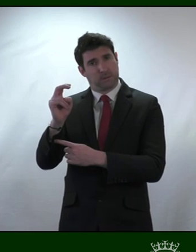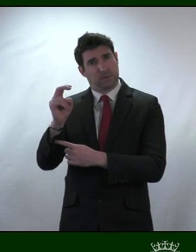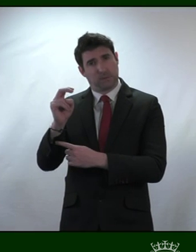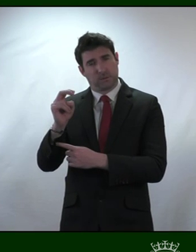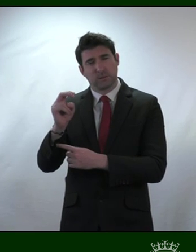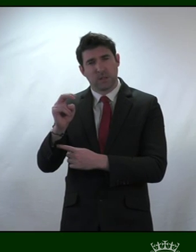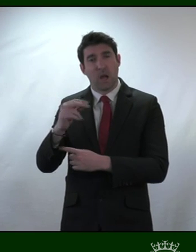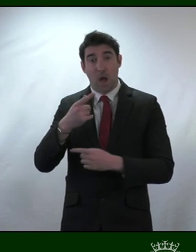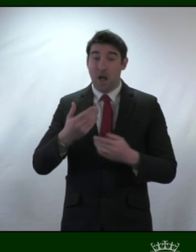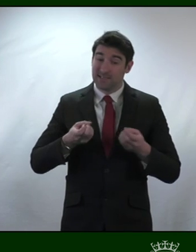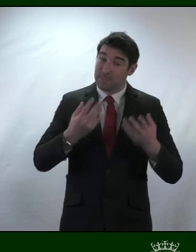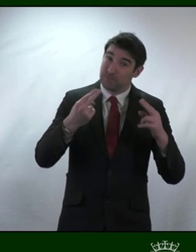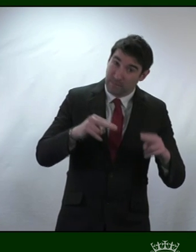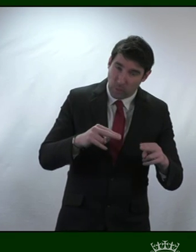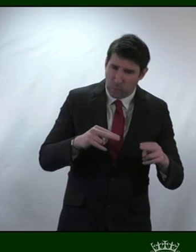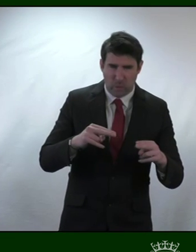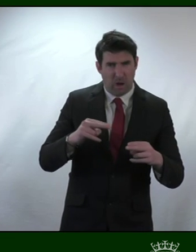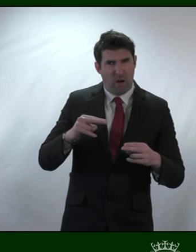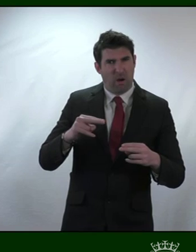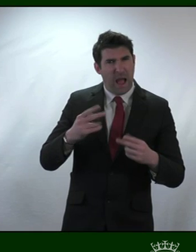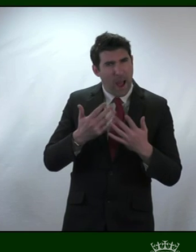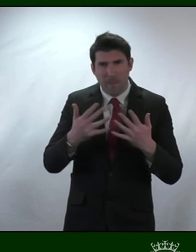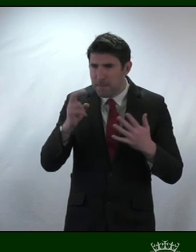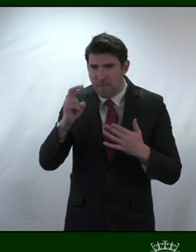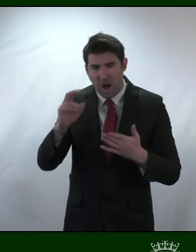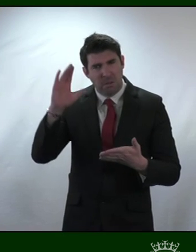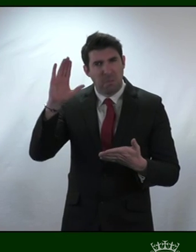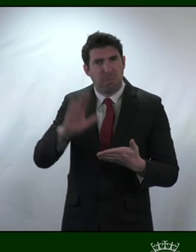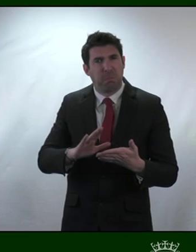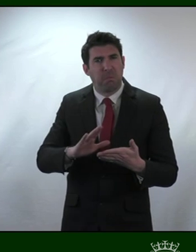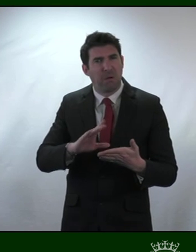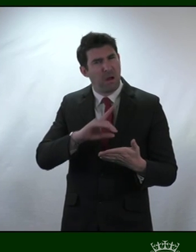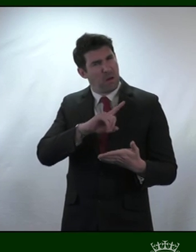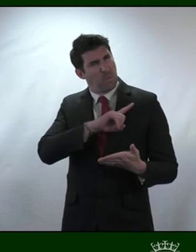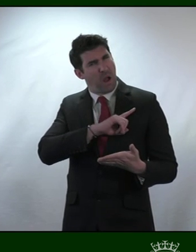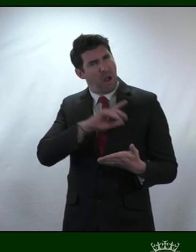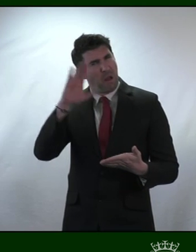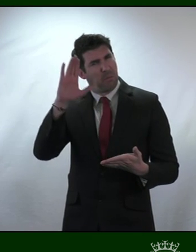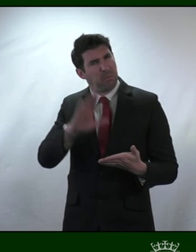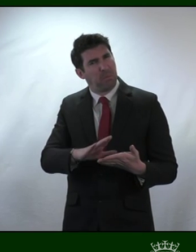Why has he put the handbrake on when it comes to supporting the bus building sector?